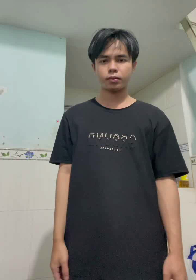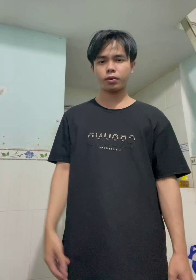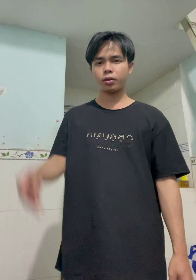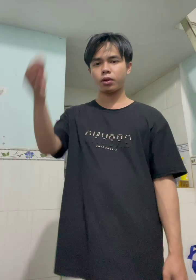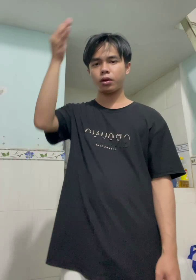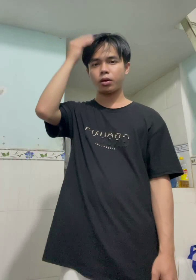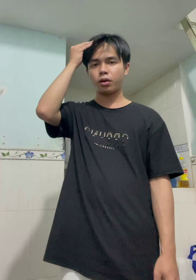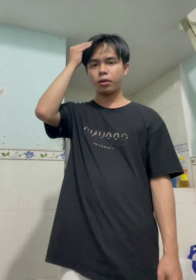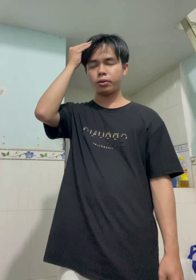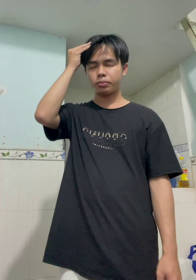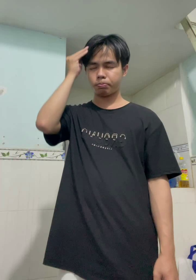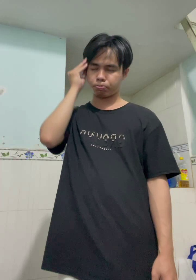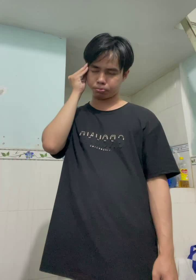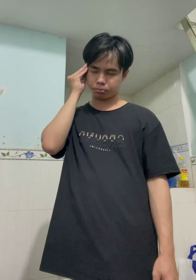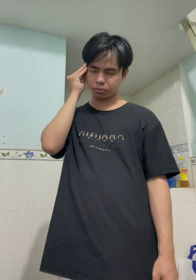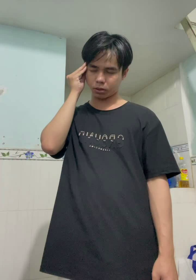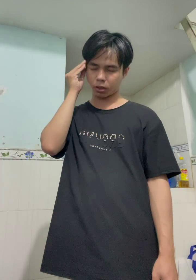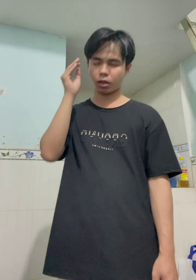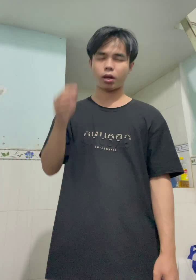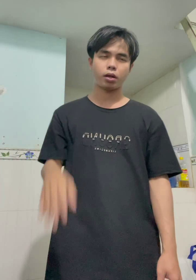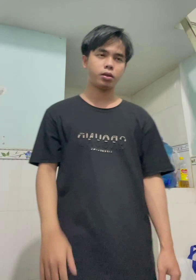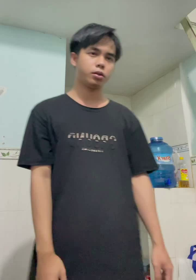benh